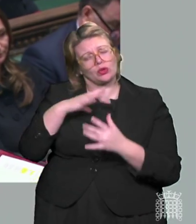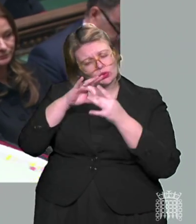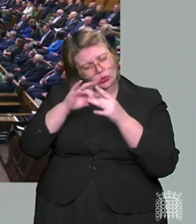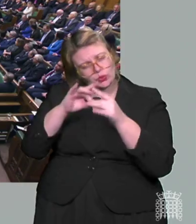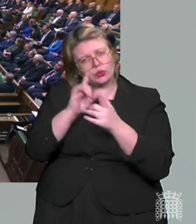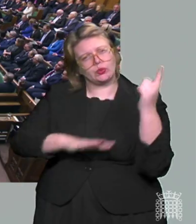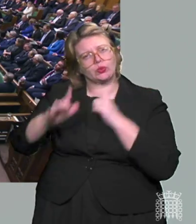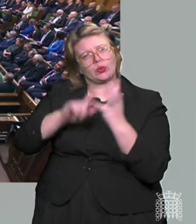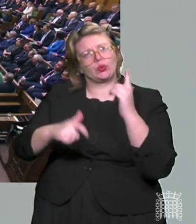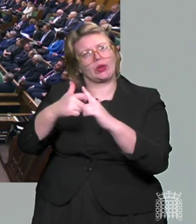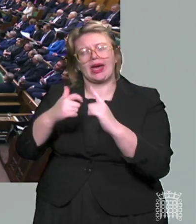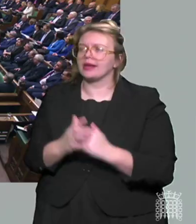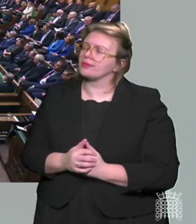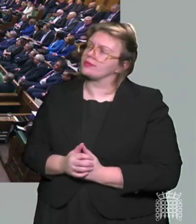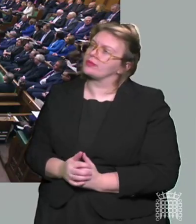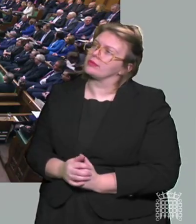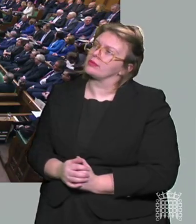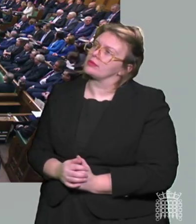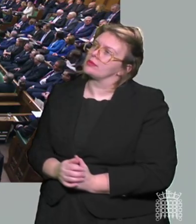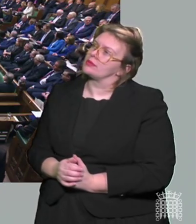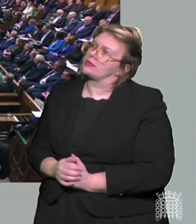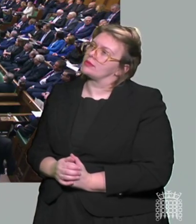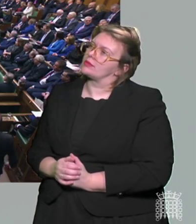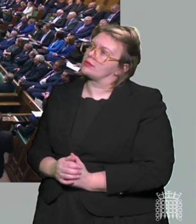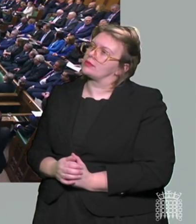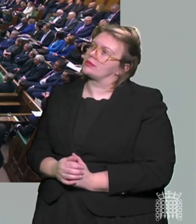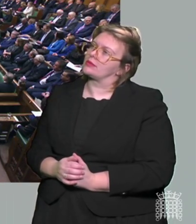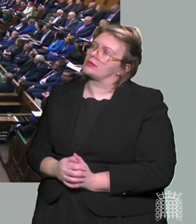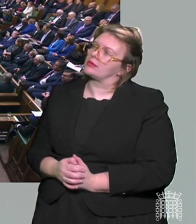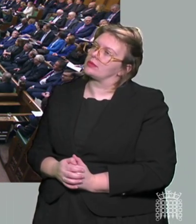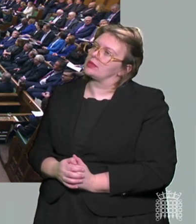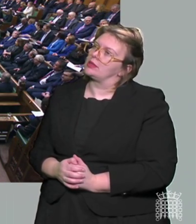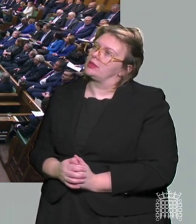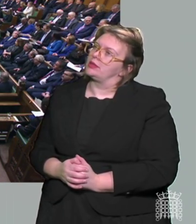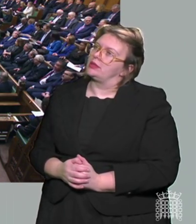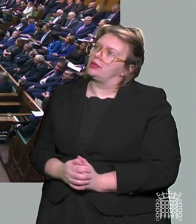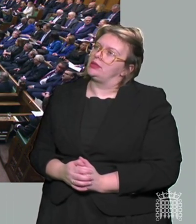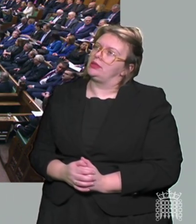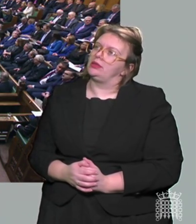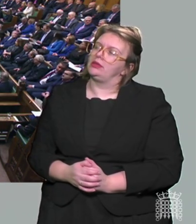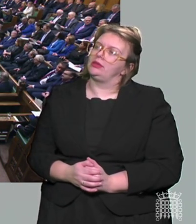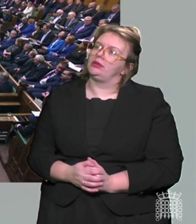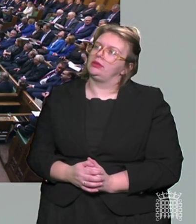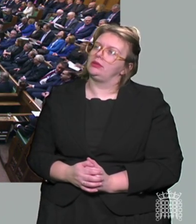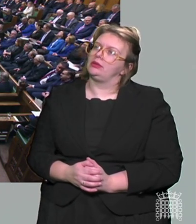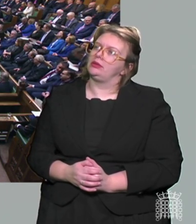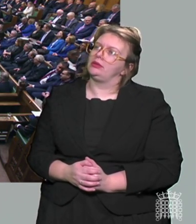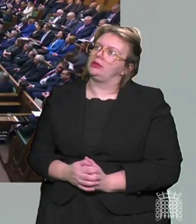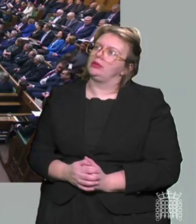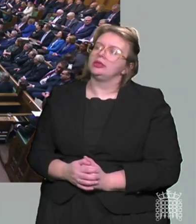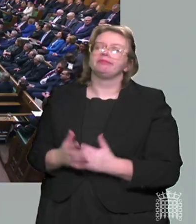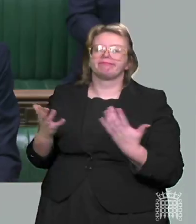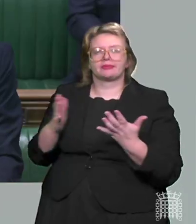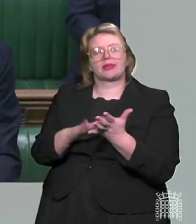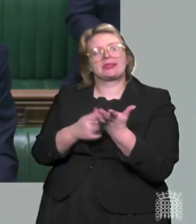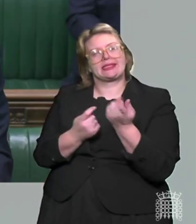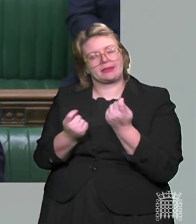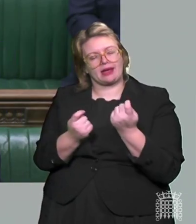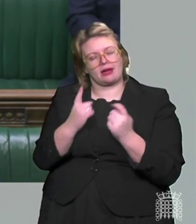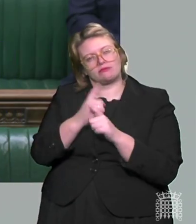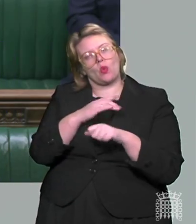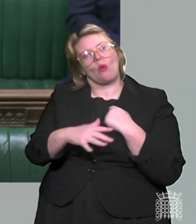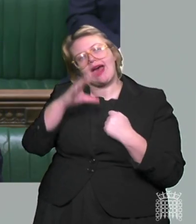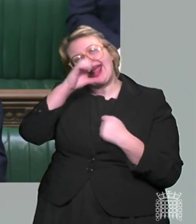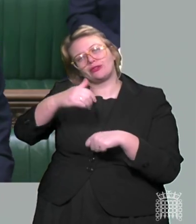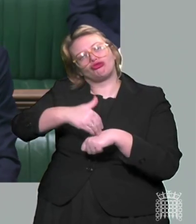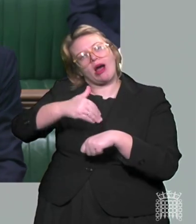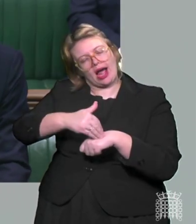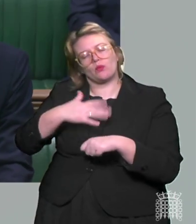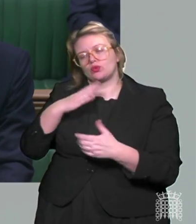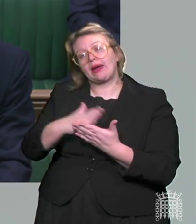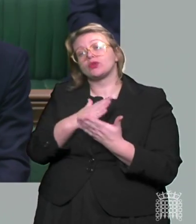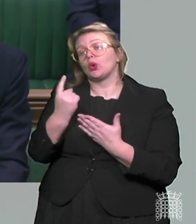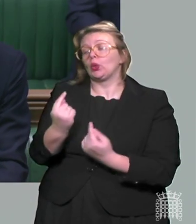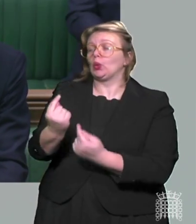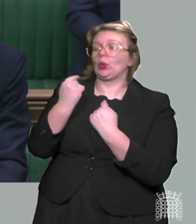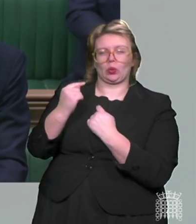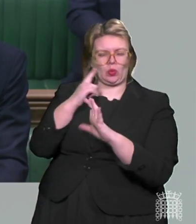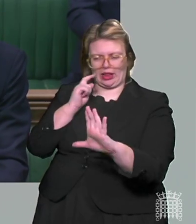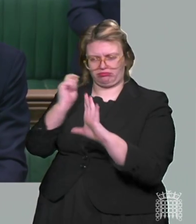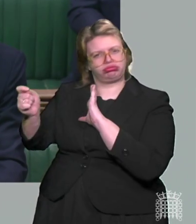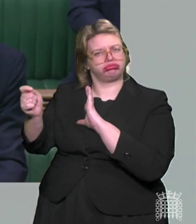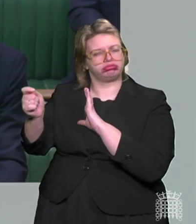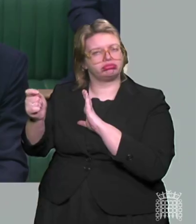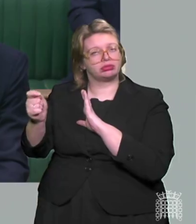It is fortuitous that the Lord Chancellor has just entered the Chamber, because in March he is hosting an important conference, with the Dutch, to discuss how further we can help and support the work of the ICC.